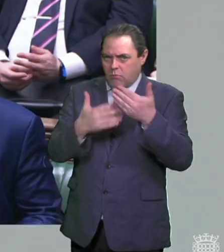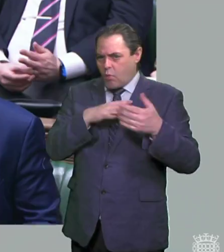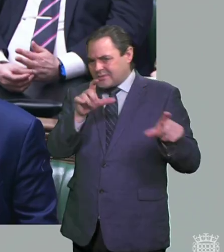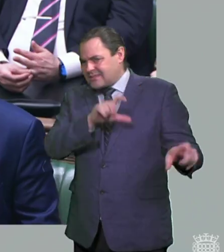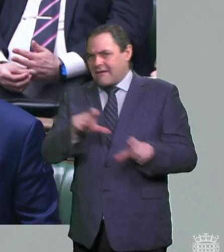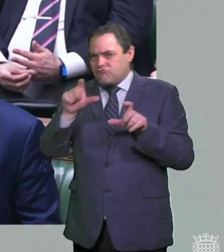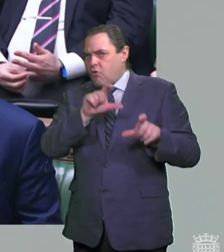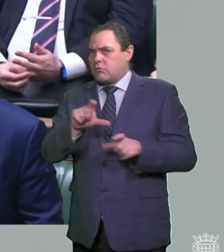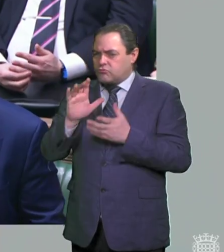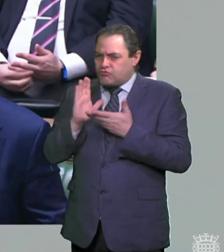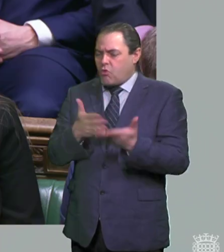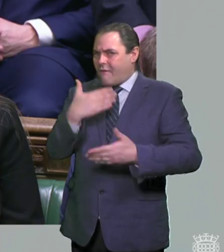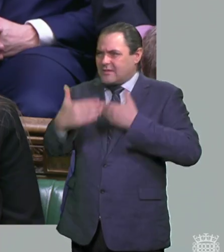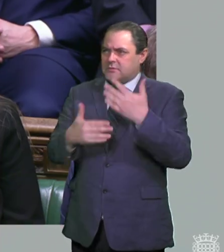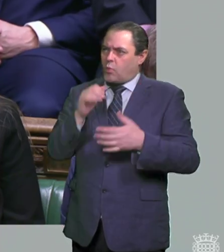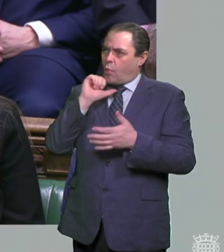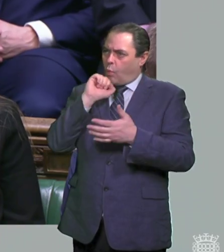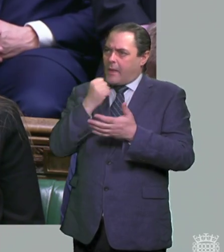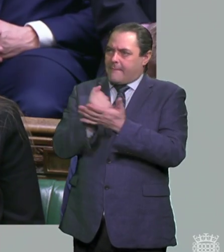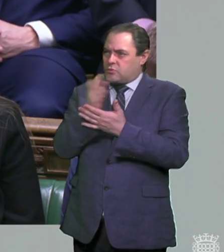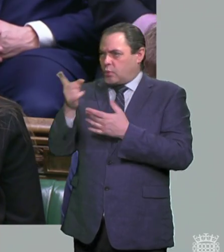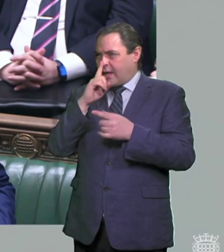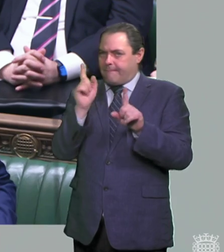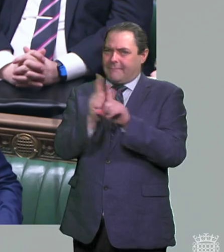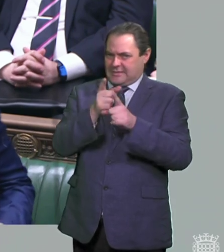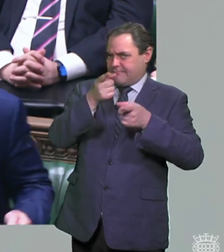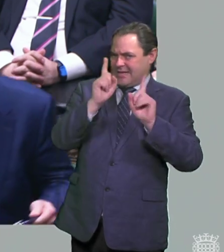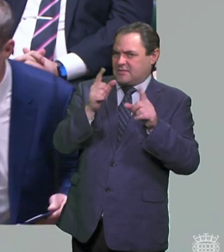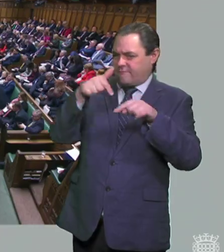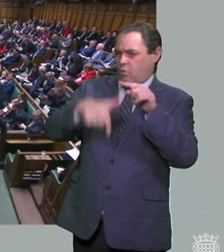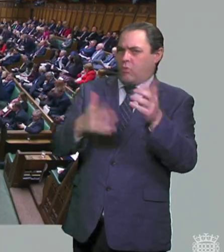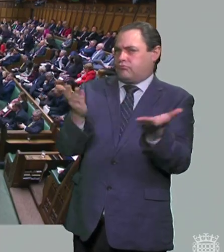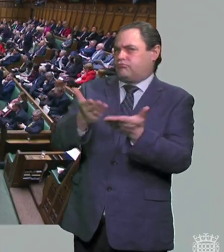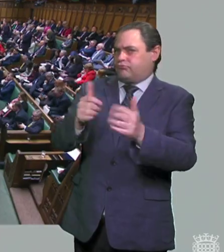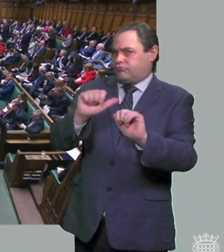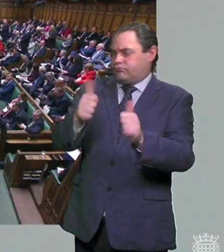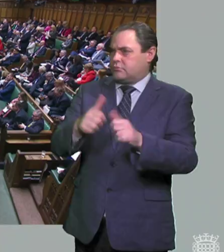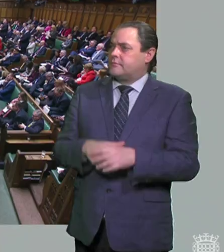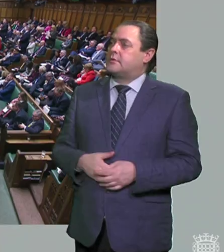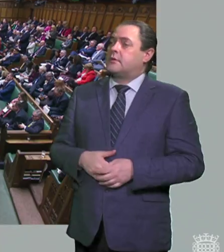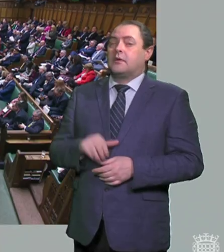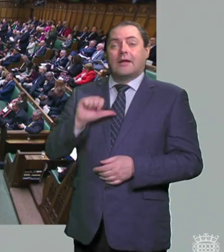the service. I will make sure that she gets a meeting with the relevant Minister to discuss her concerns further.